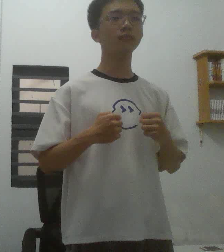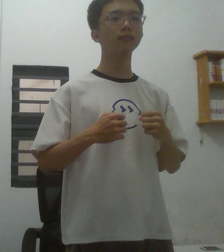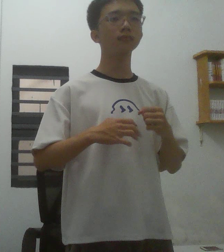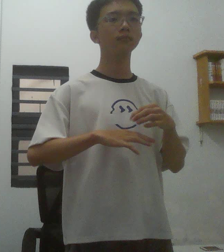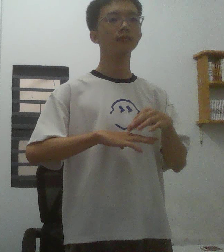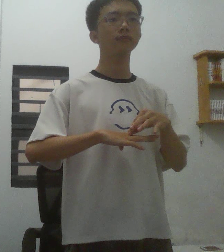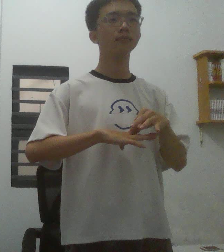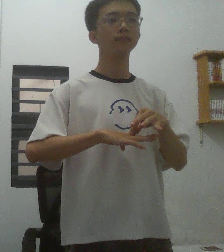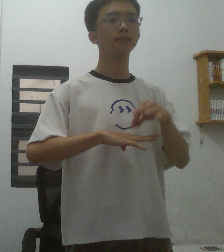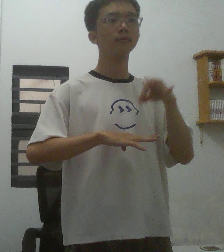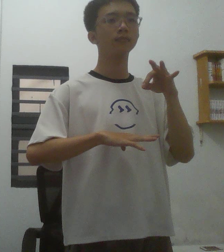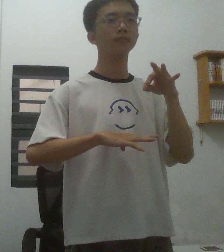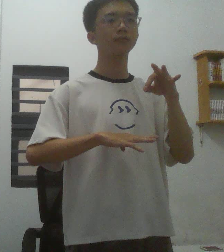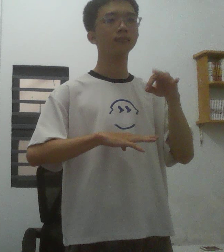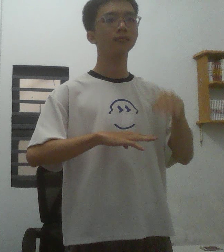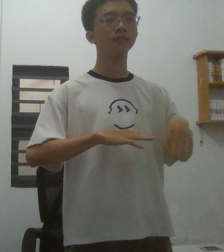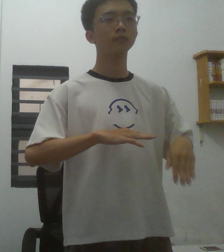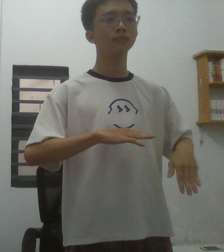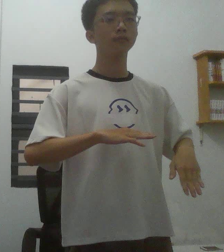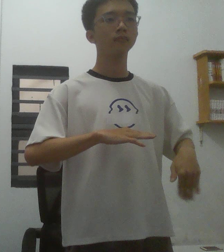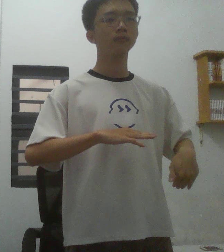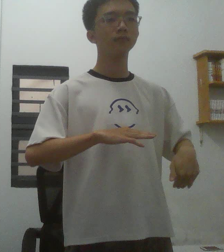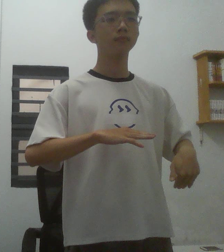tuan sau